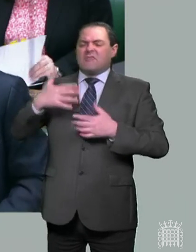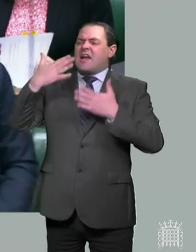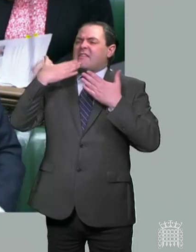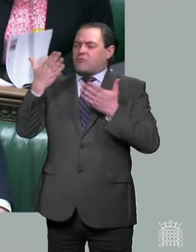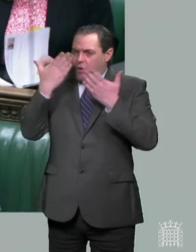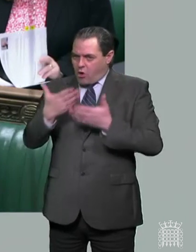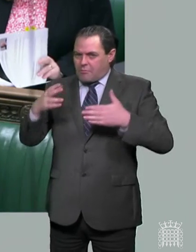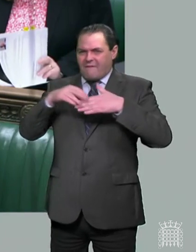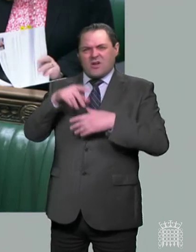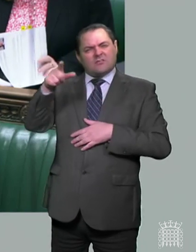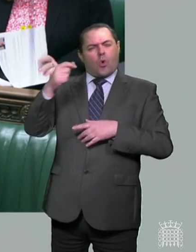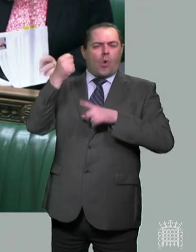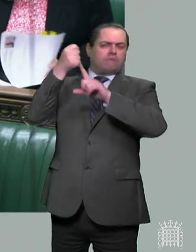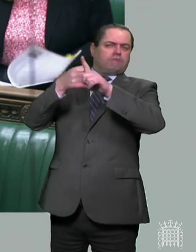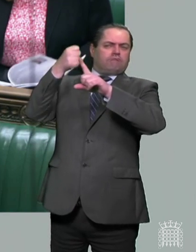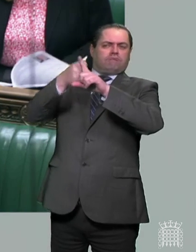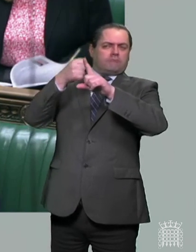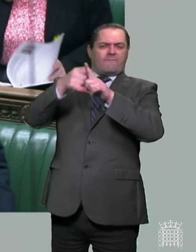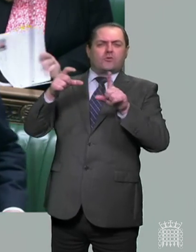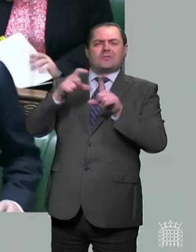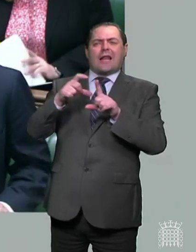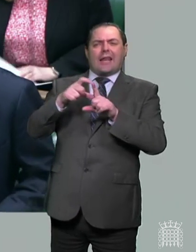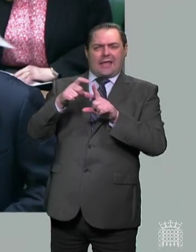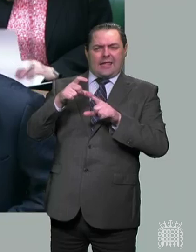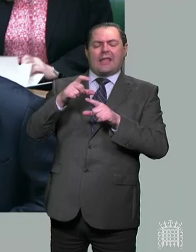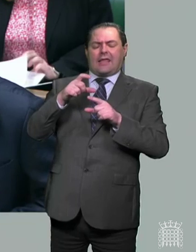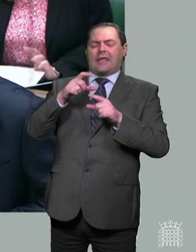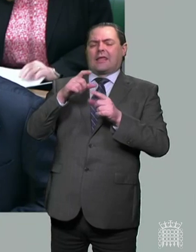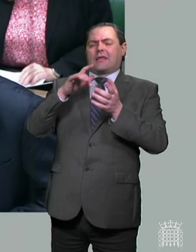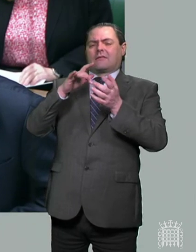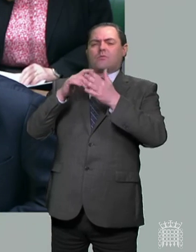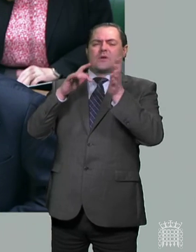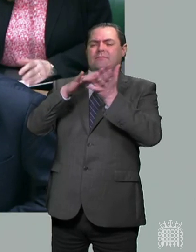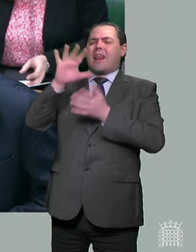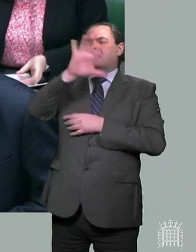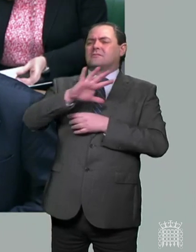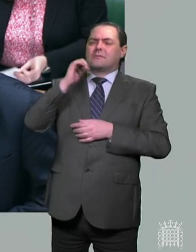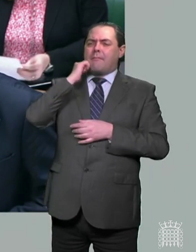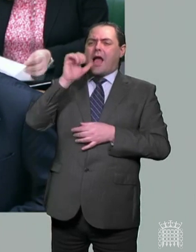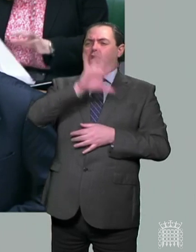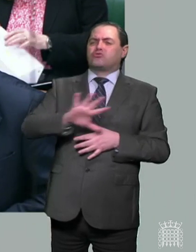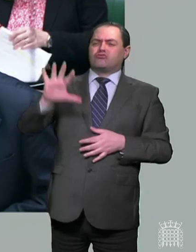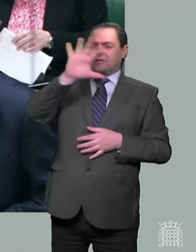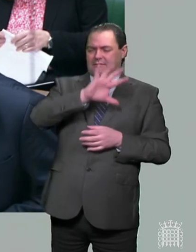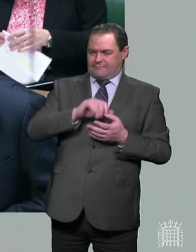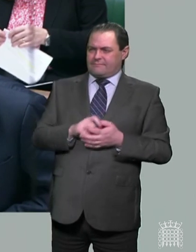My honourable Friend is a great champion for Dudley and for the Black Country.